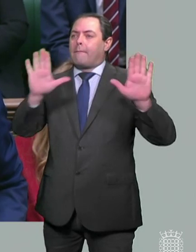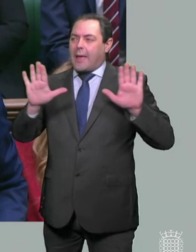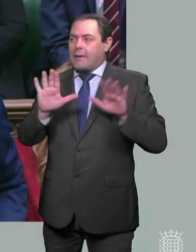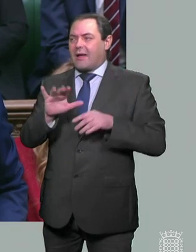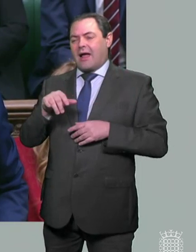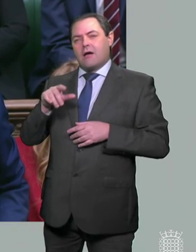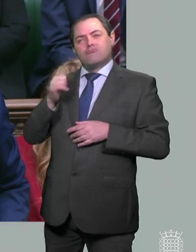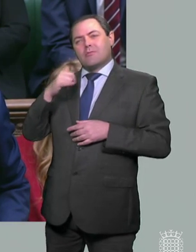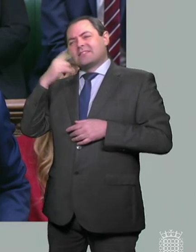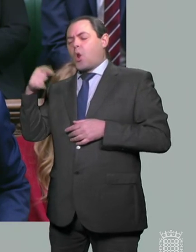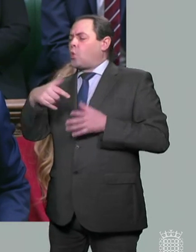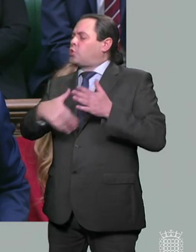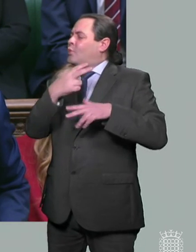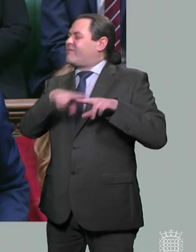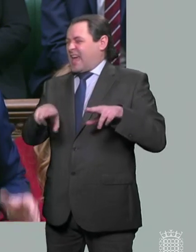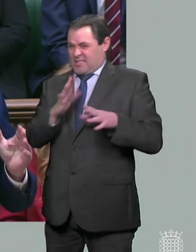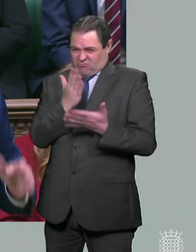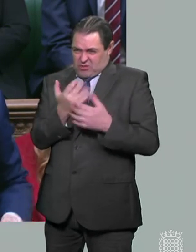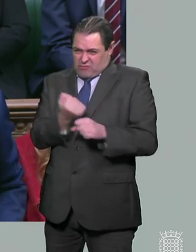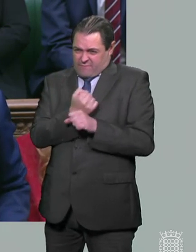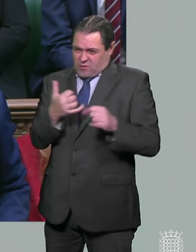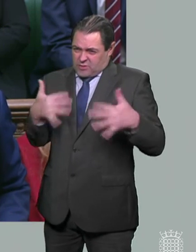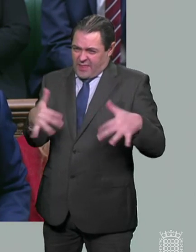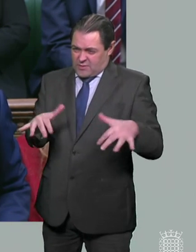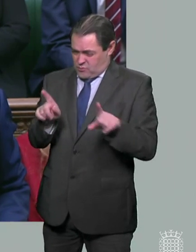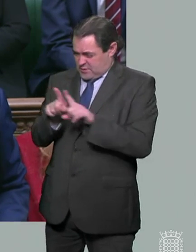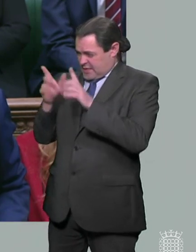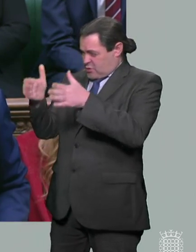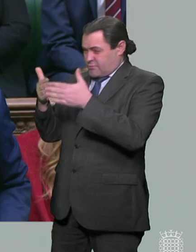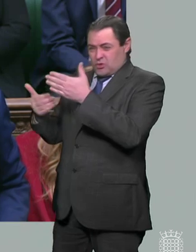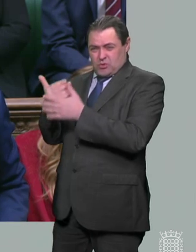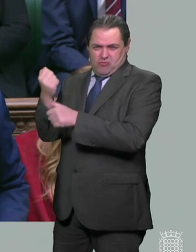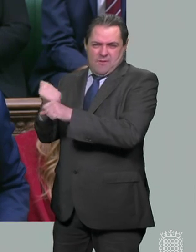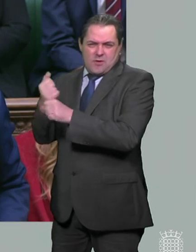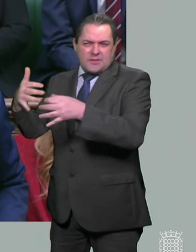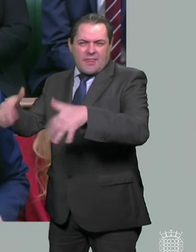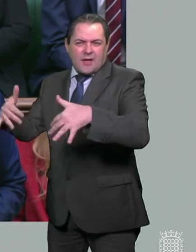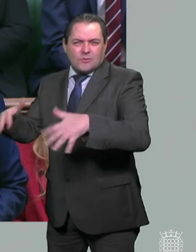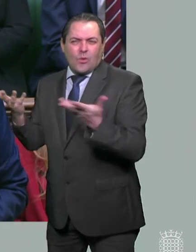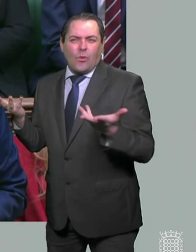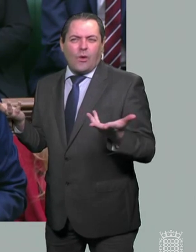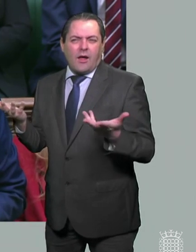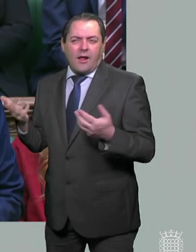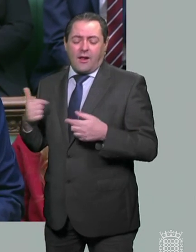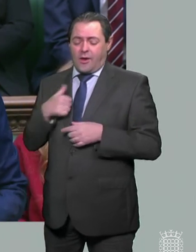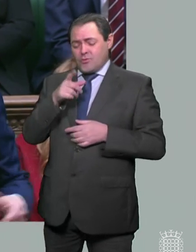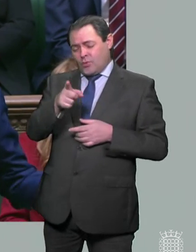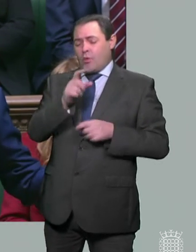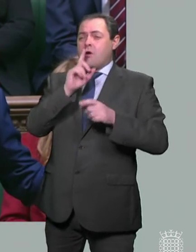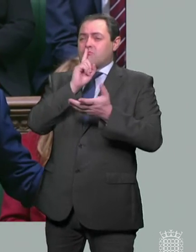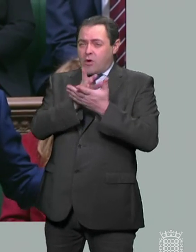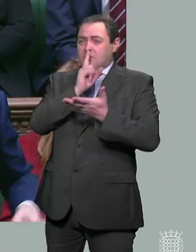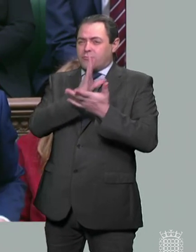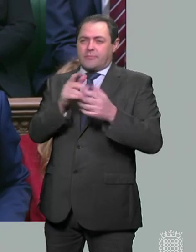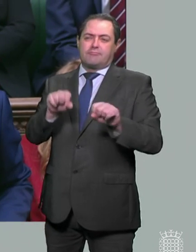It is the same old story from this Prime Minister, week in, week out: defending the indefensible, and broken promises.